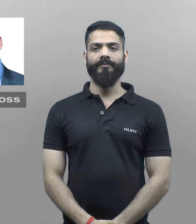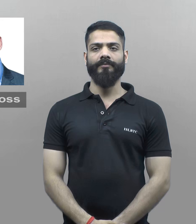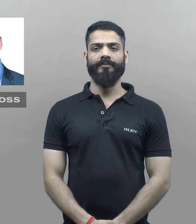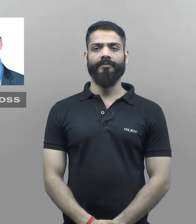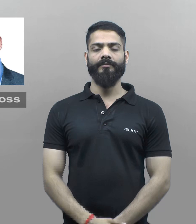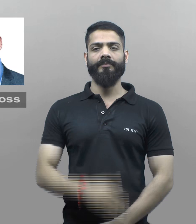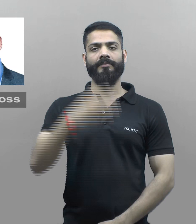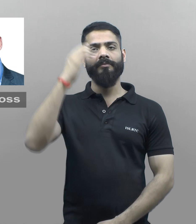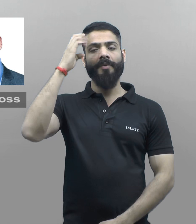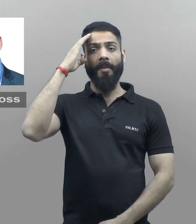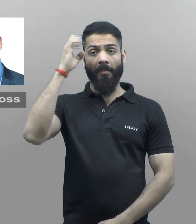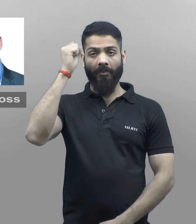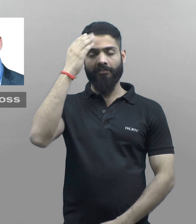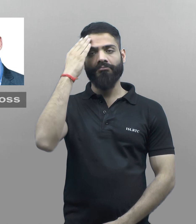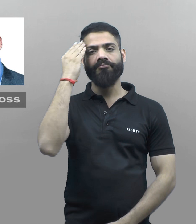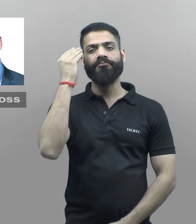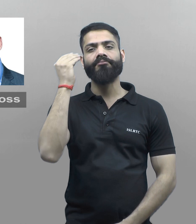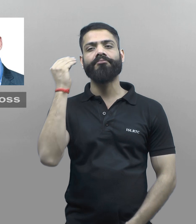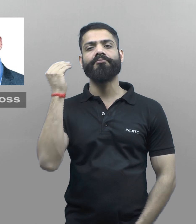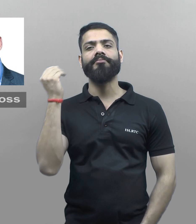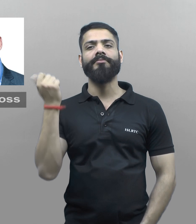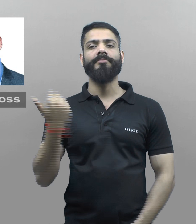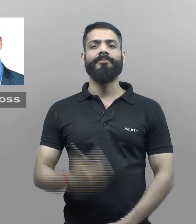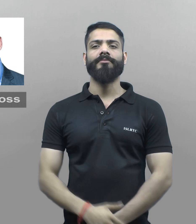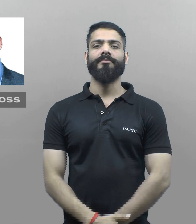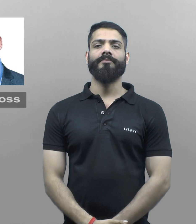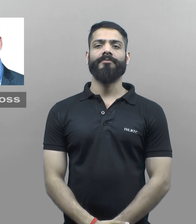Memory Loss